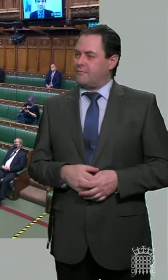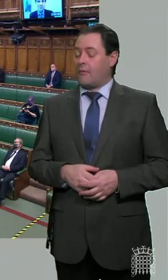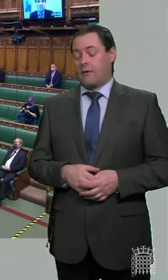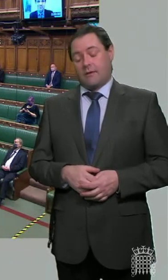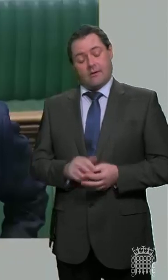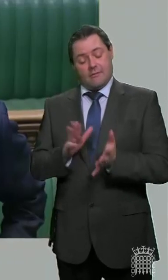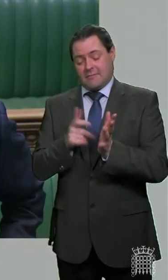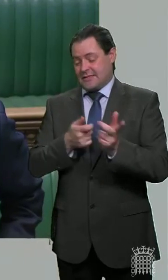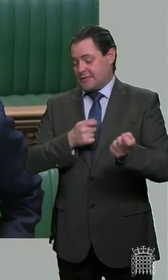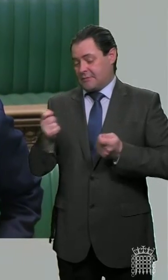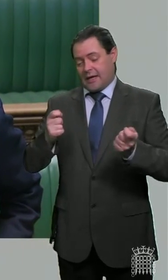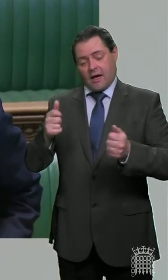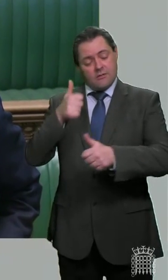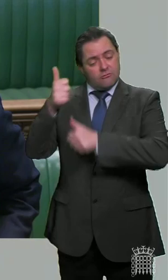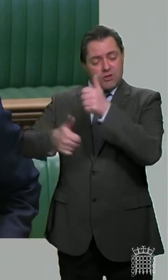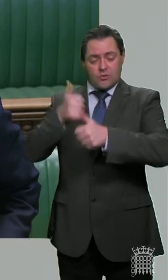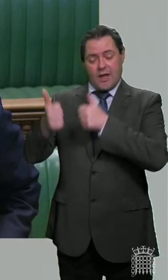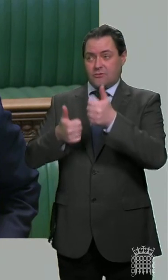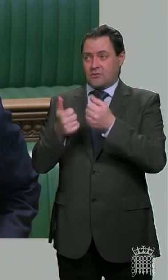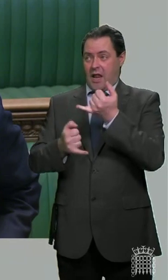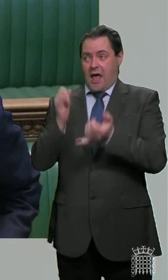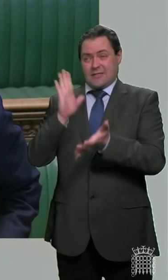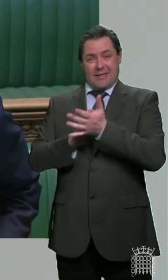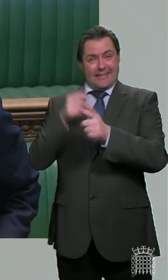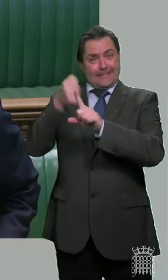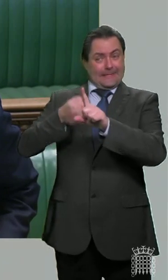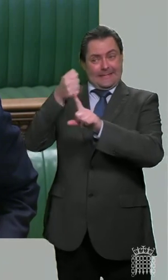I congratulate my honourable Friend on his last-minute lobbying.